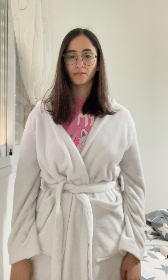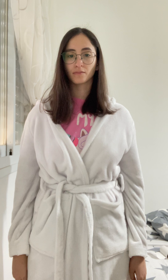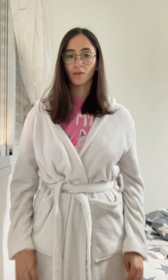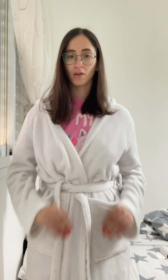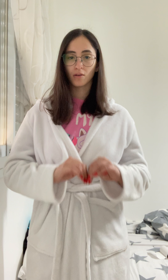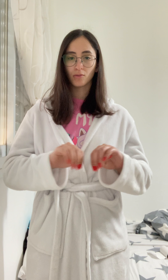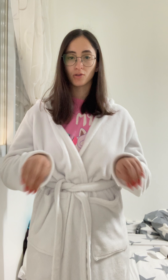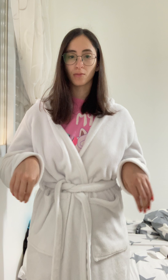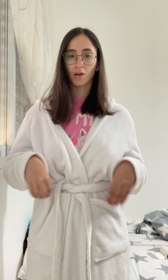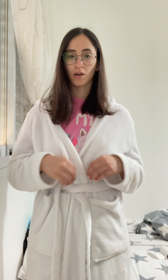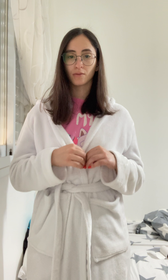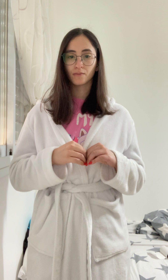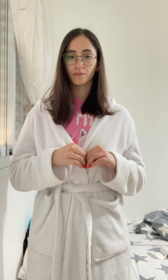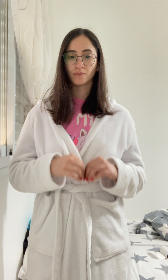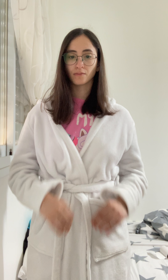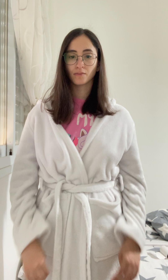משפחה